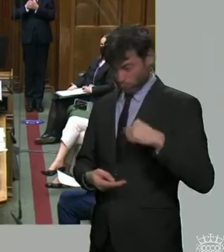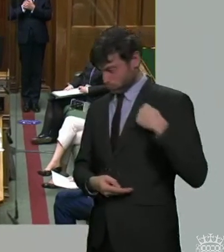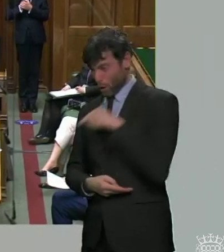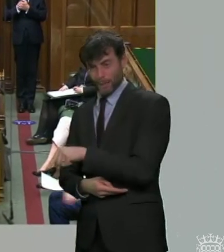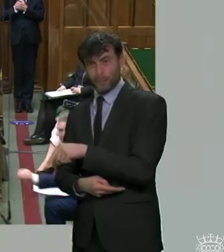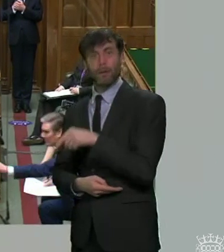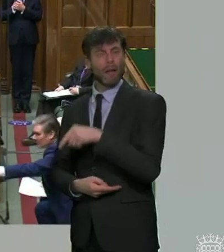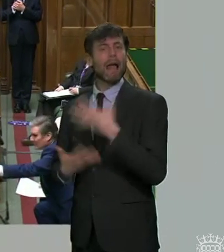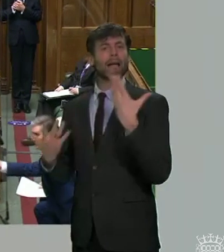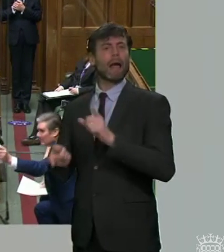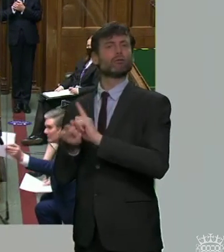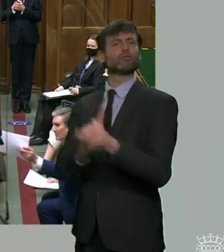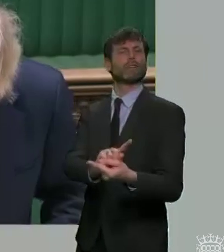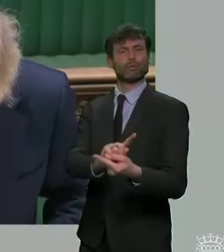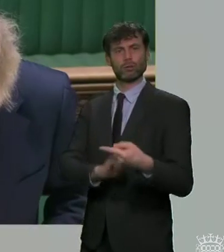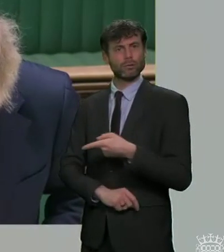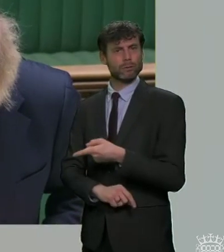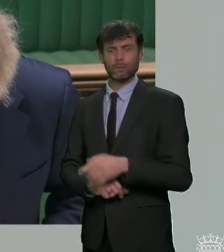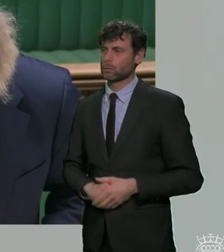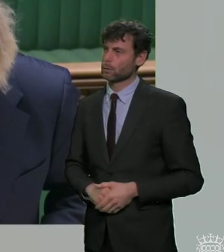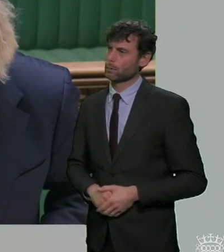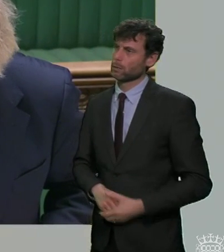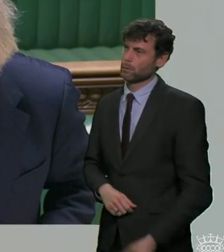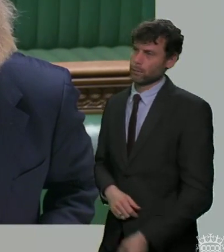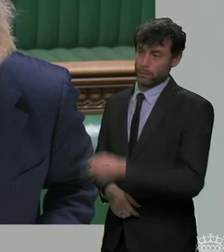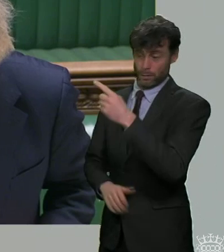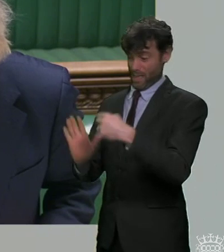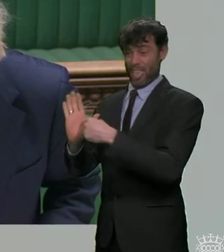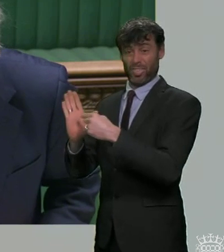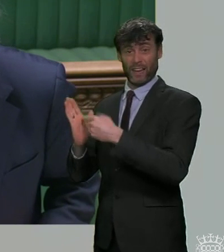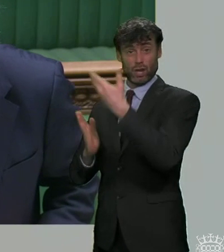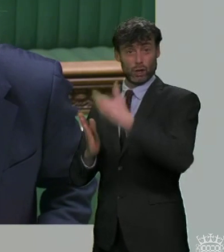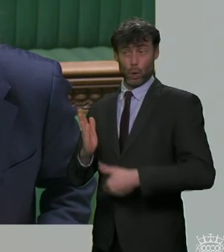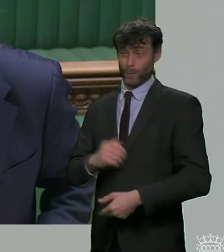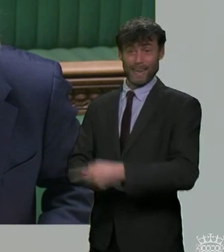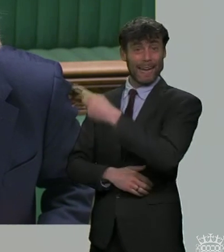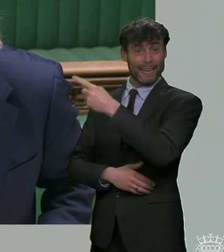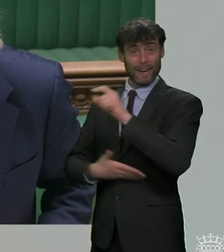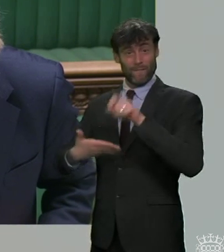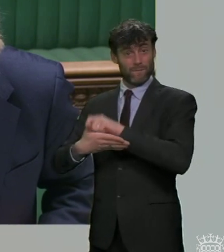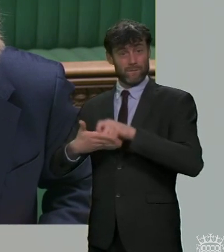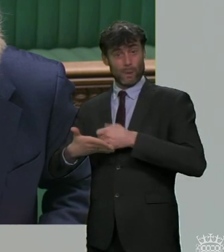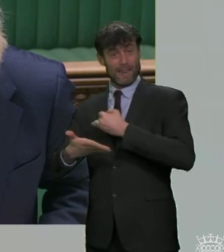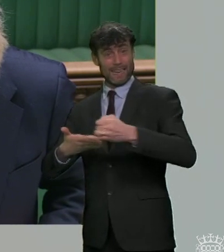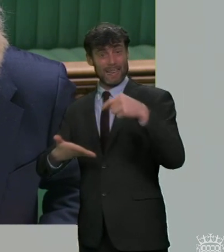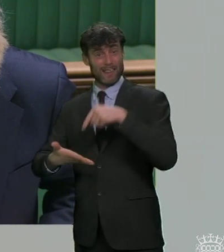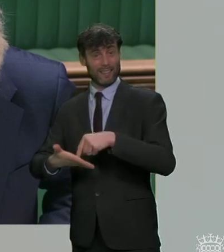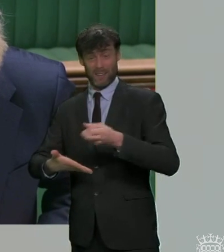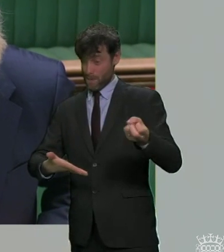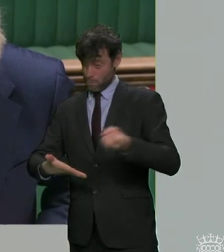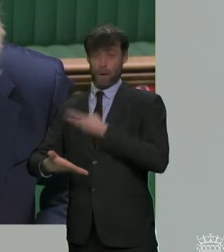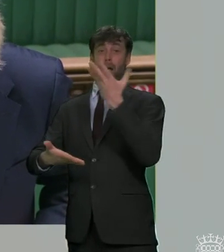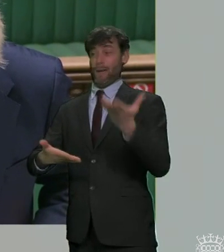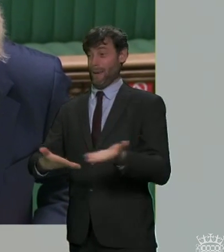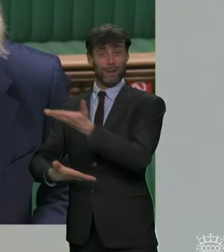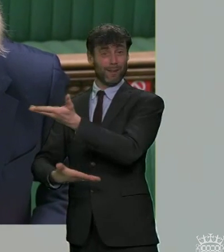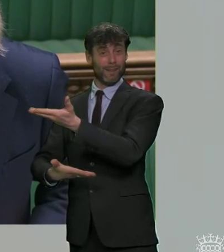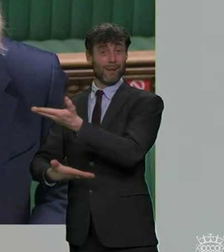The right honourable and learned Gentleman voted against the document in question, which just crowns the absurdity of his point.